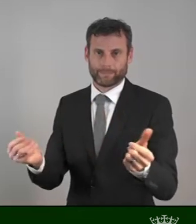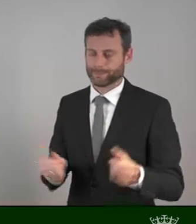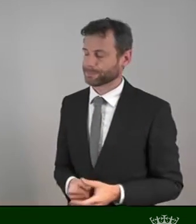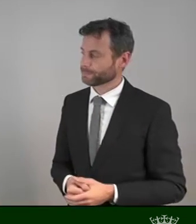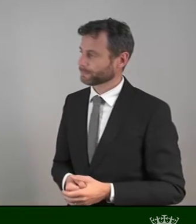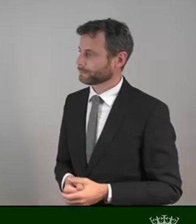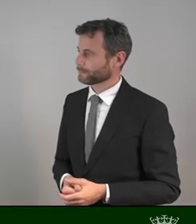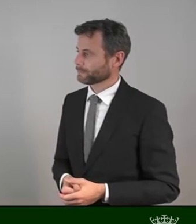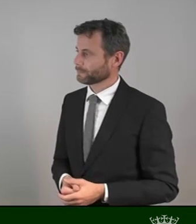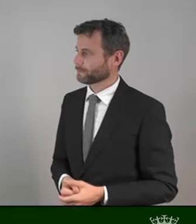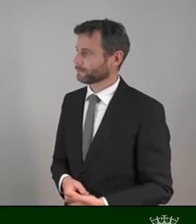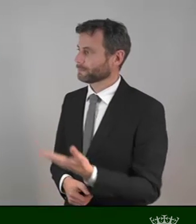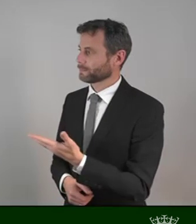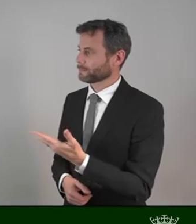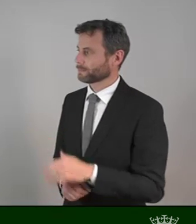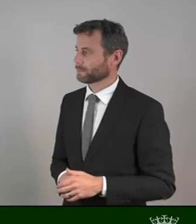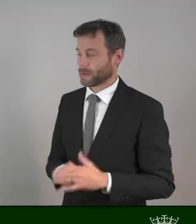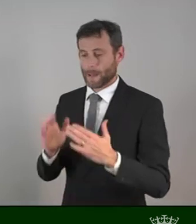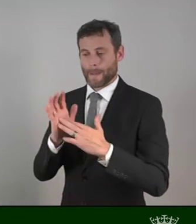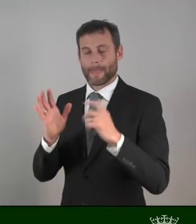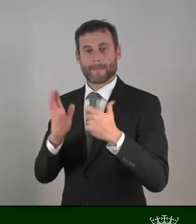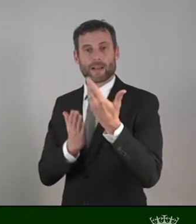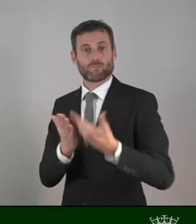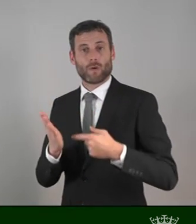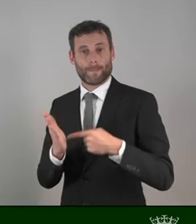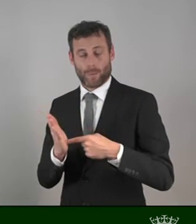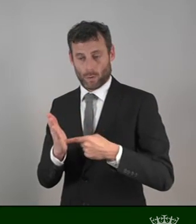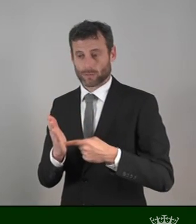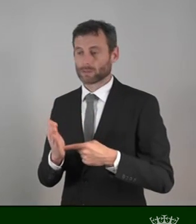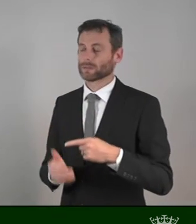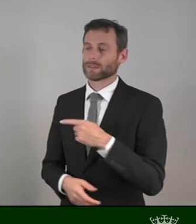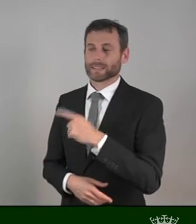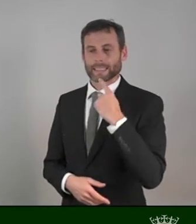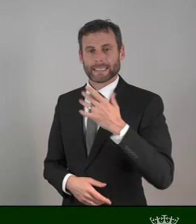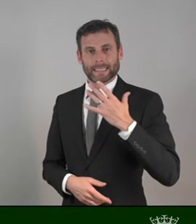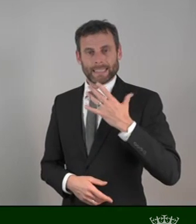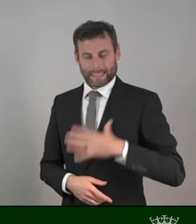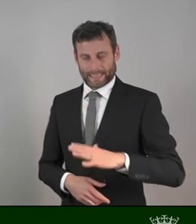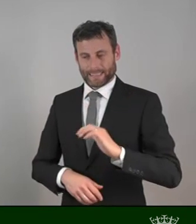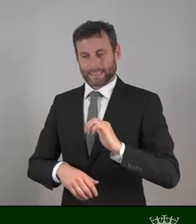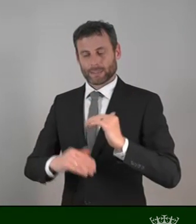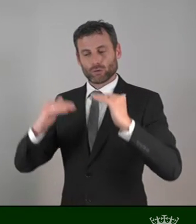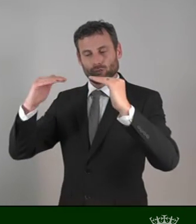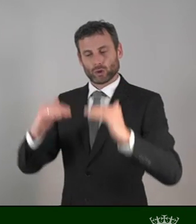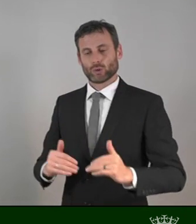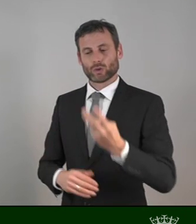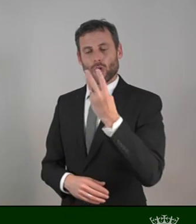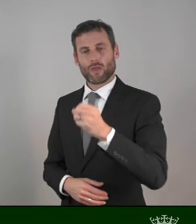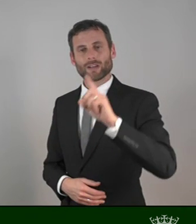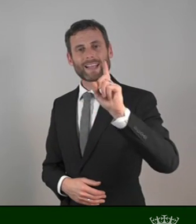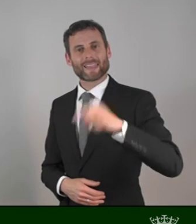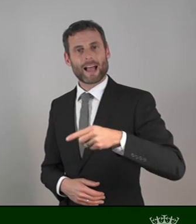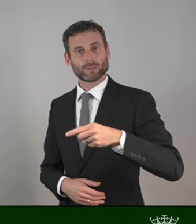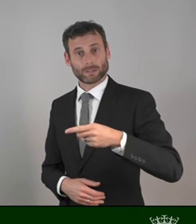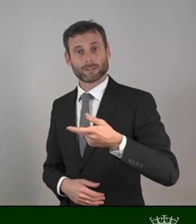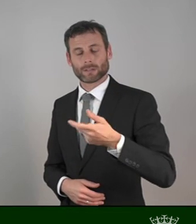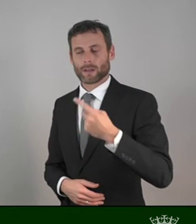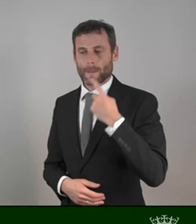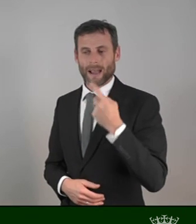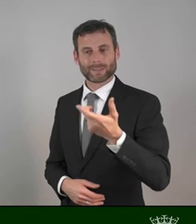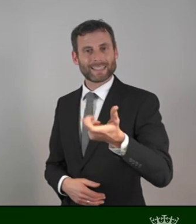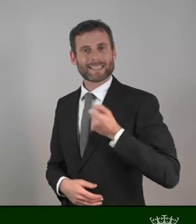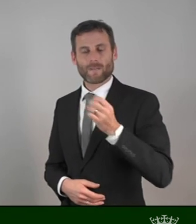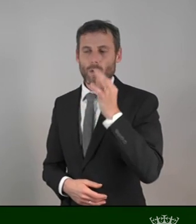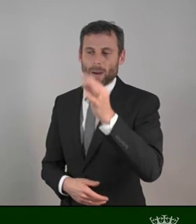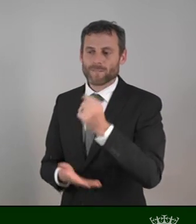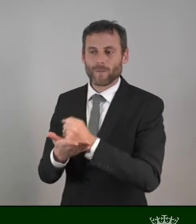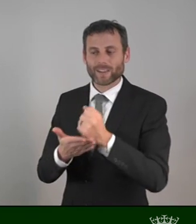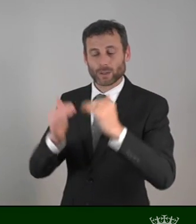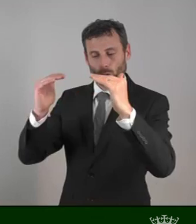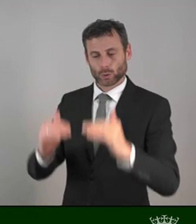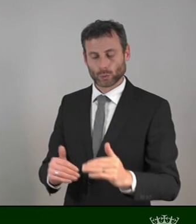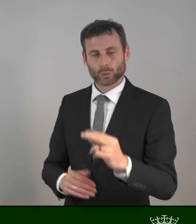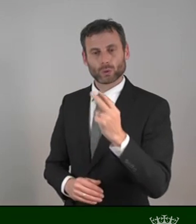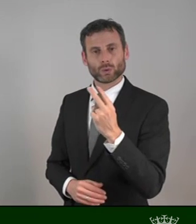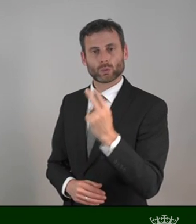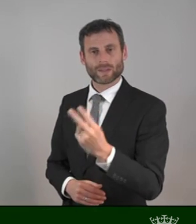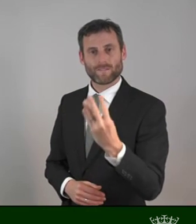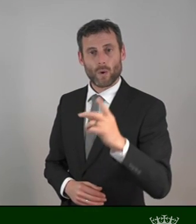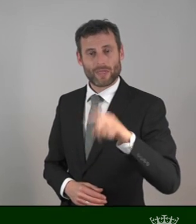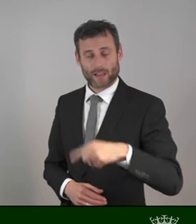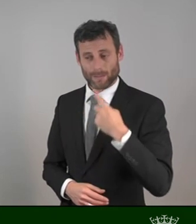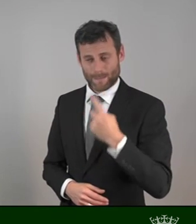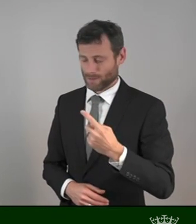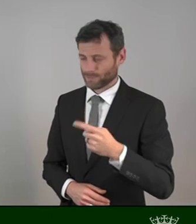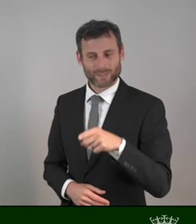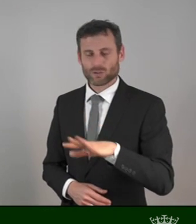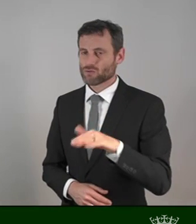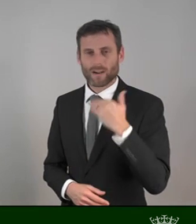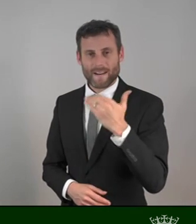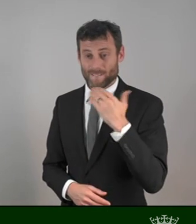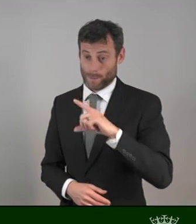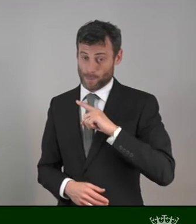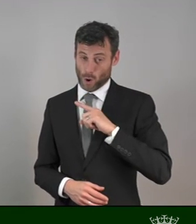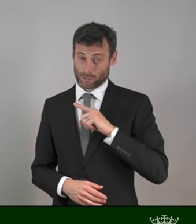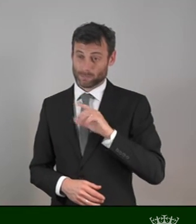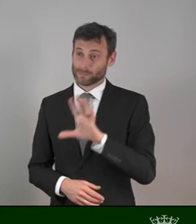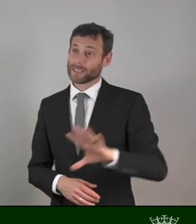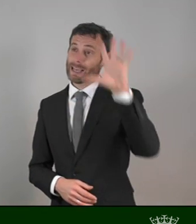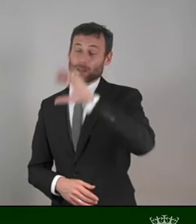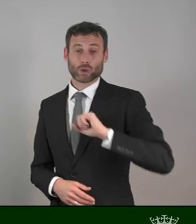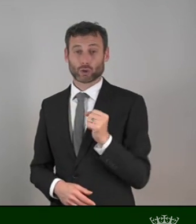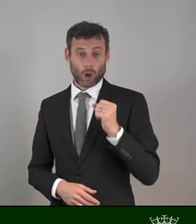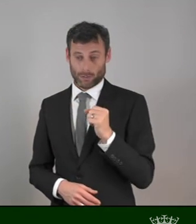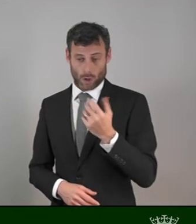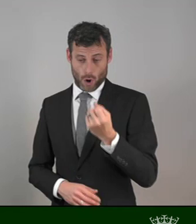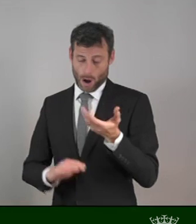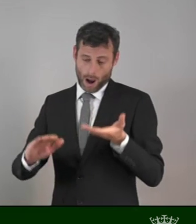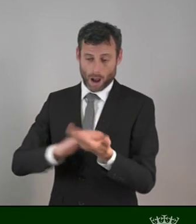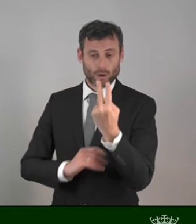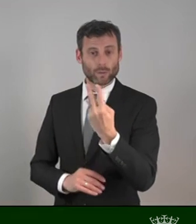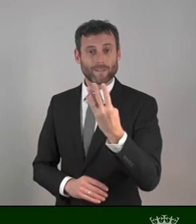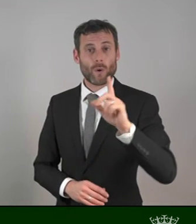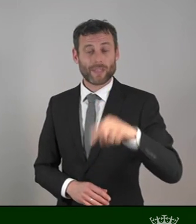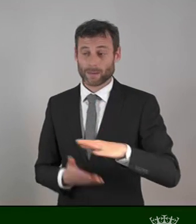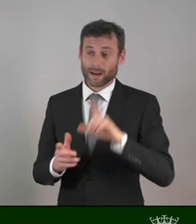While the MAC report proposes a reduction in salary thresholds from £30,000 to £25,600, it does not go far enough, given that around half of Scottish employees earn less than the proposed threshold, and that rises to almost 90% in the vital care sector.